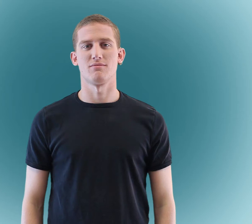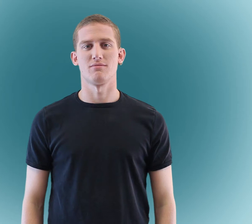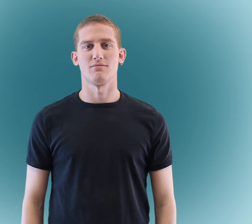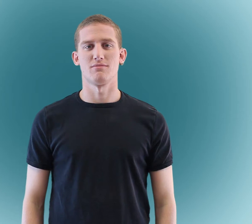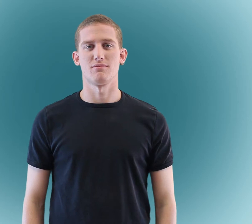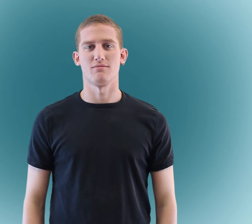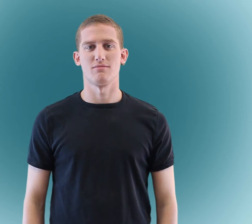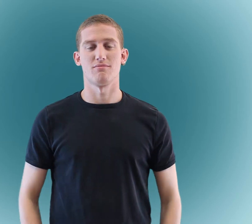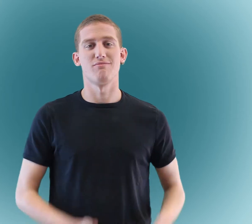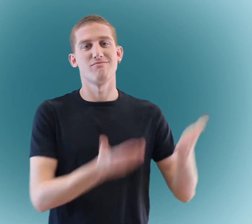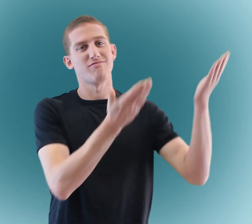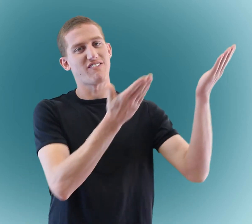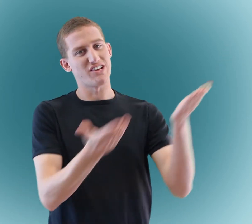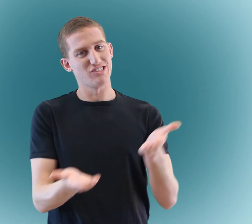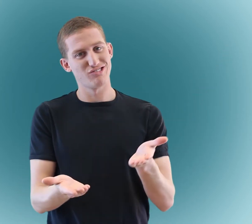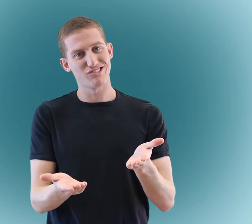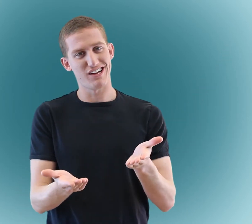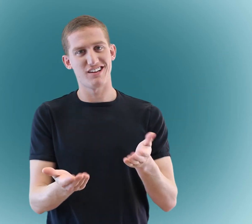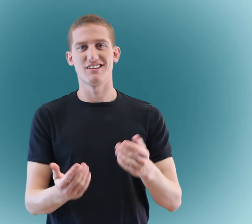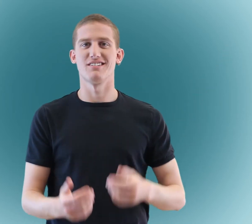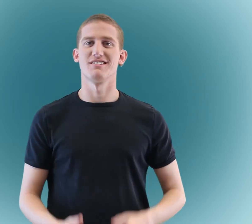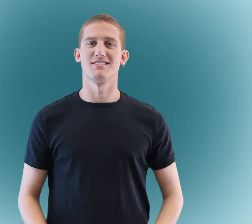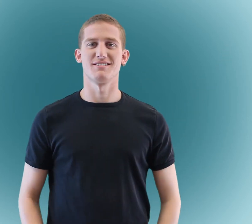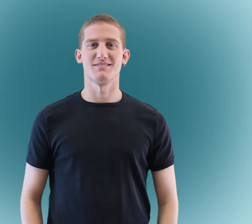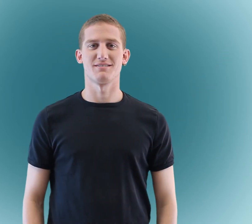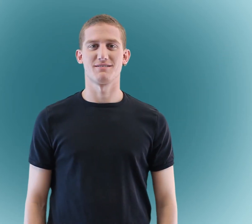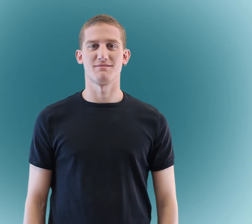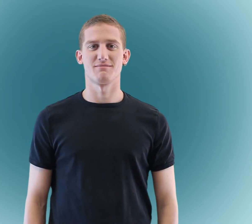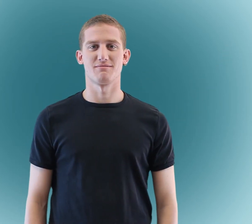בבקשה